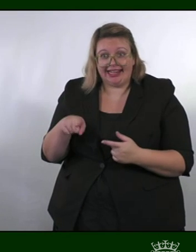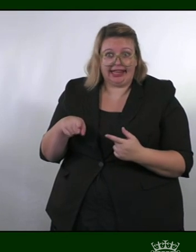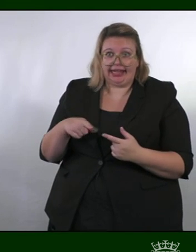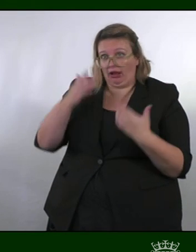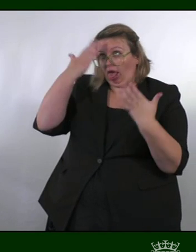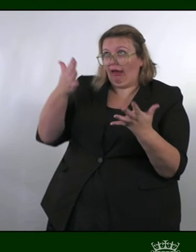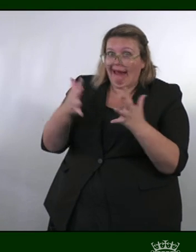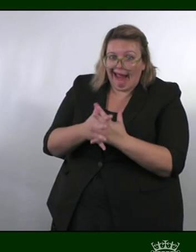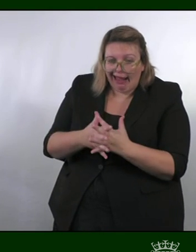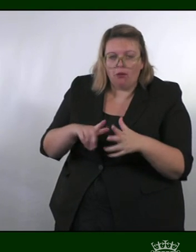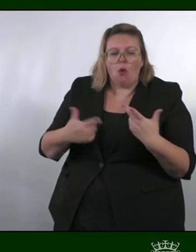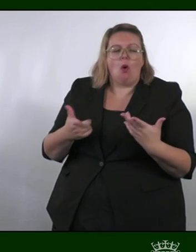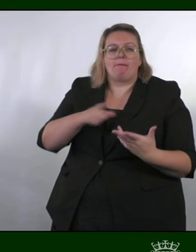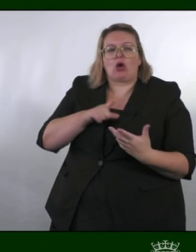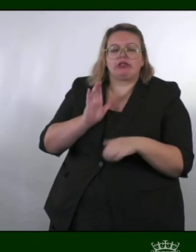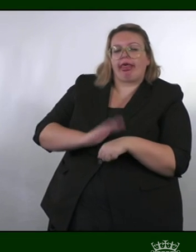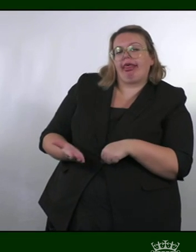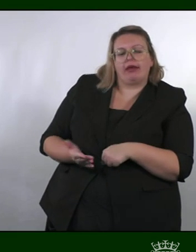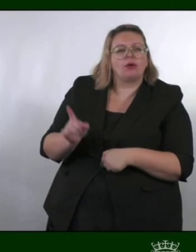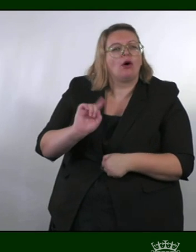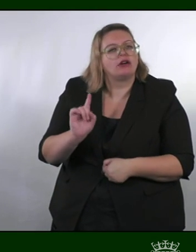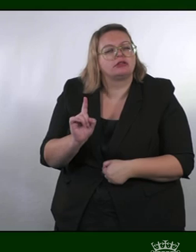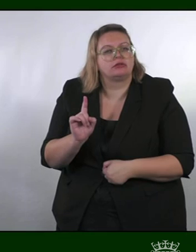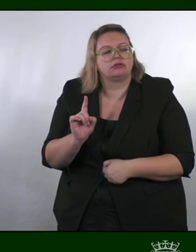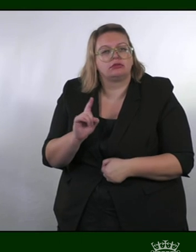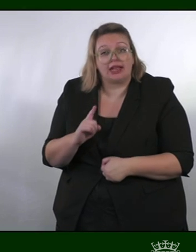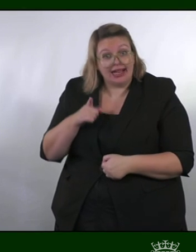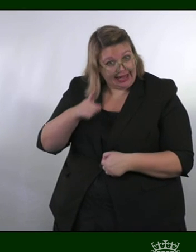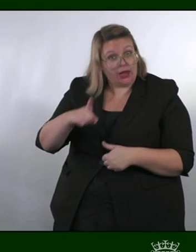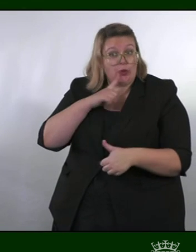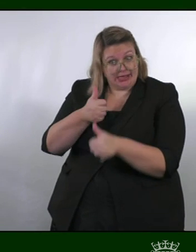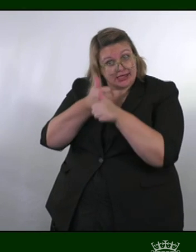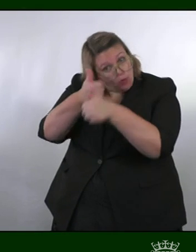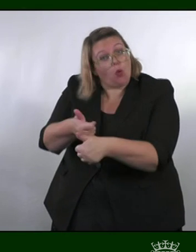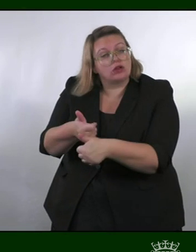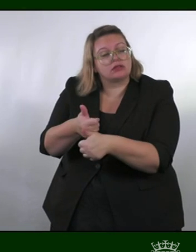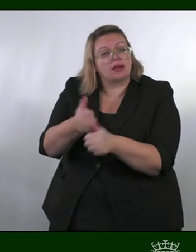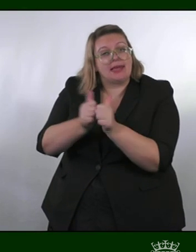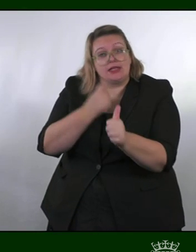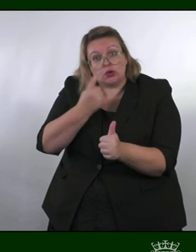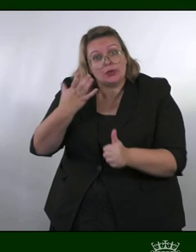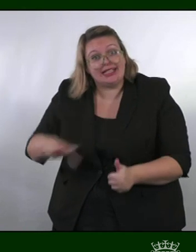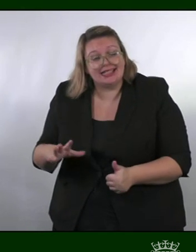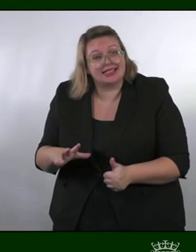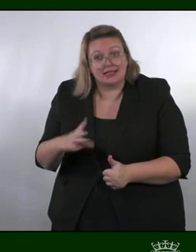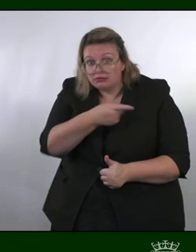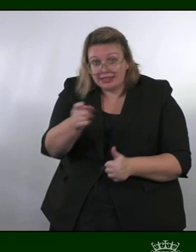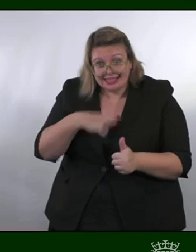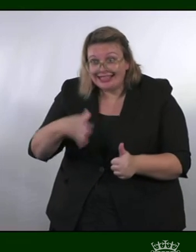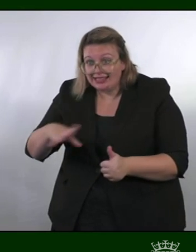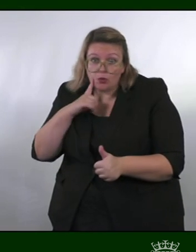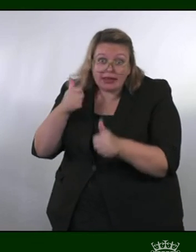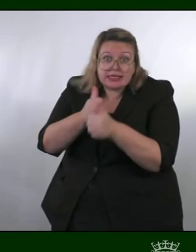Will he support businesses and areas that need it throughout this crisis?